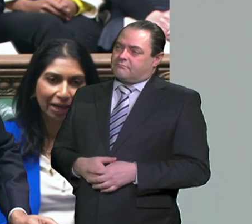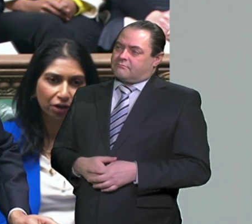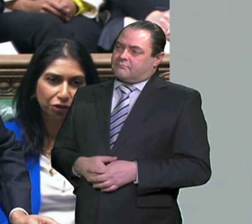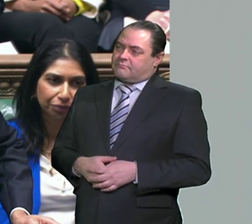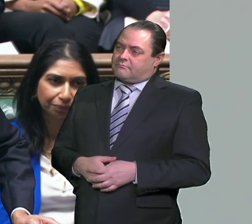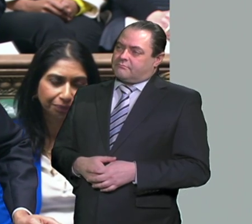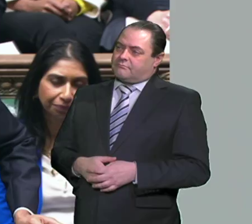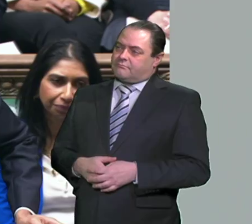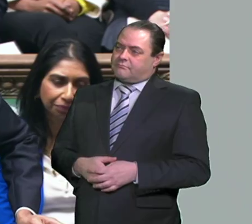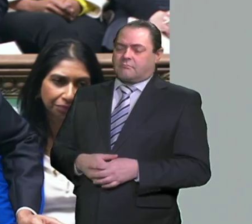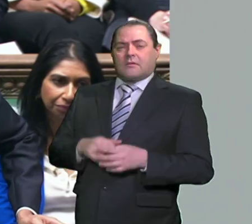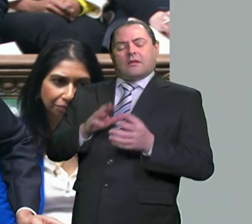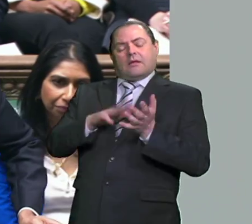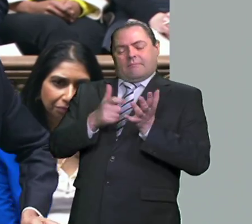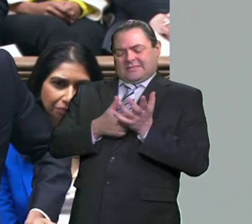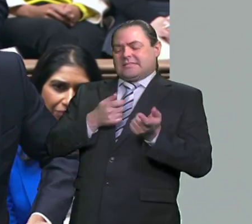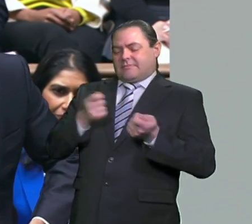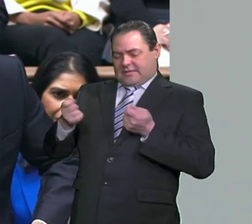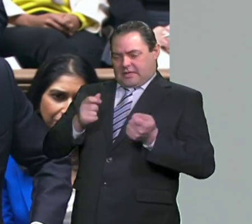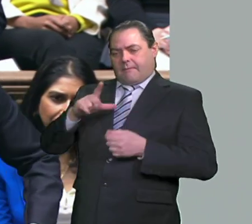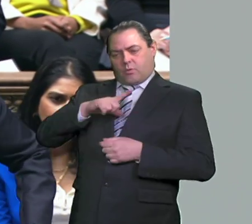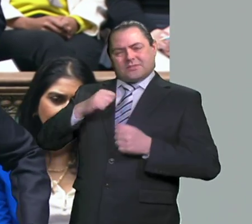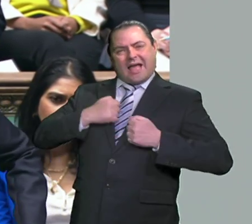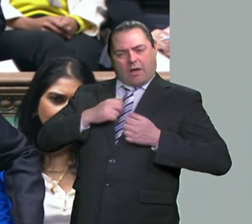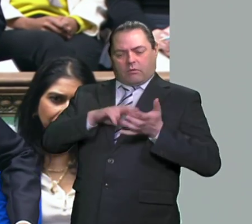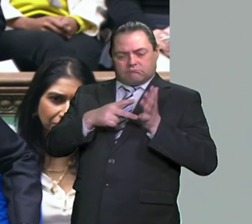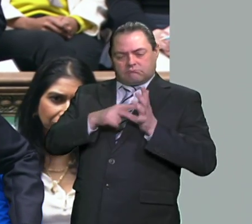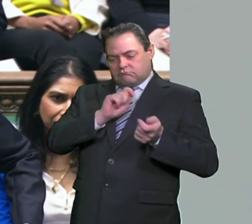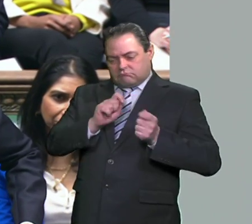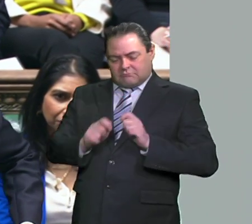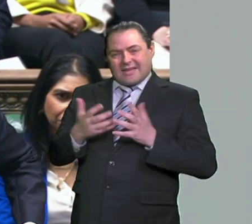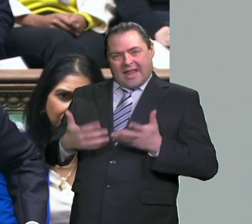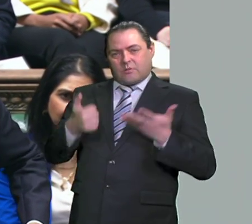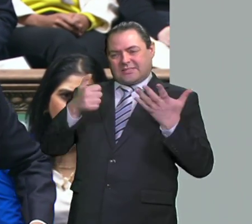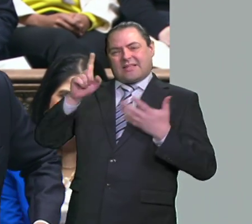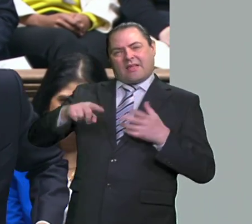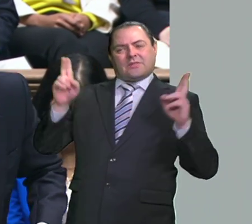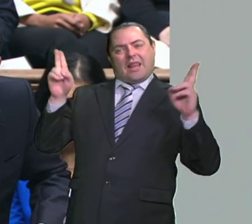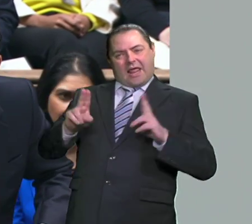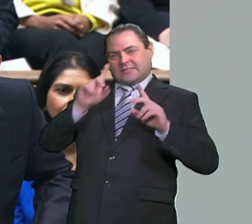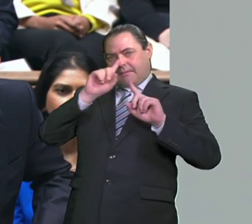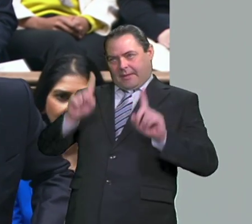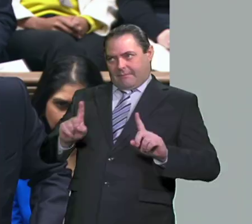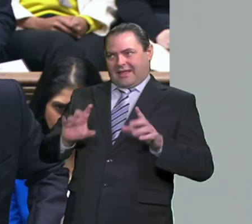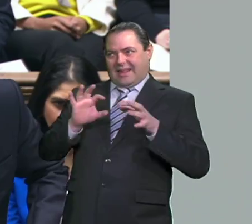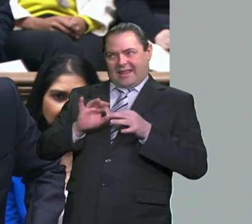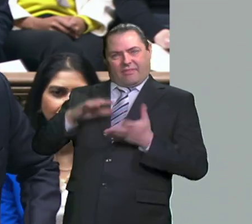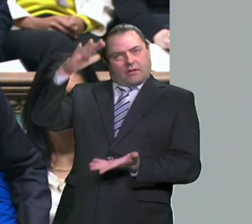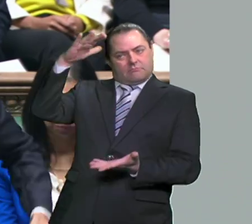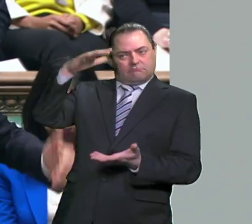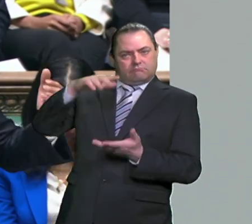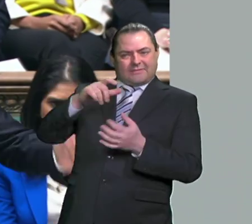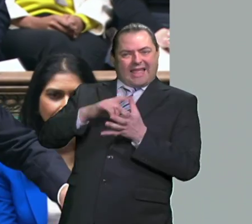As a result of what we have done, there are now 6,000 fewer people in the asylum case load backlog.